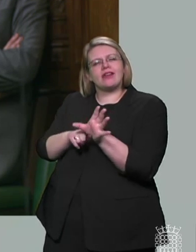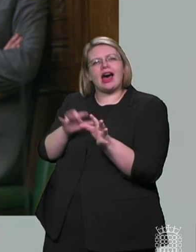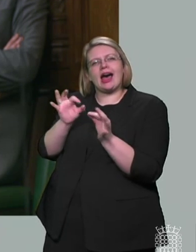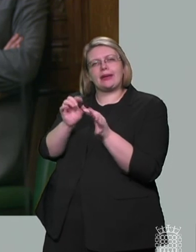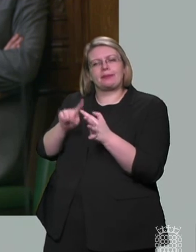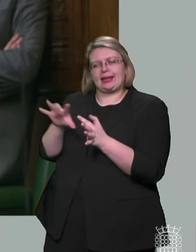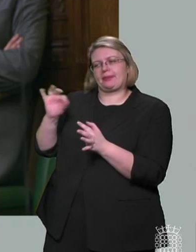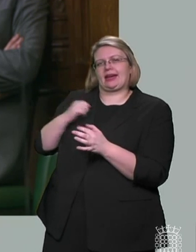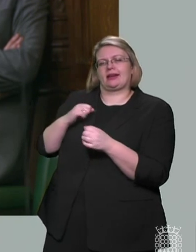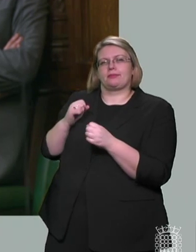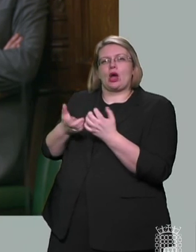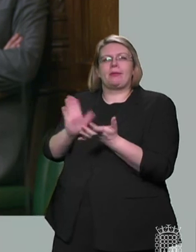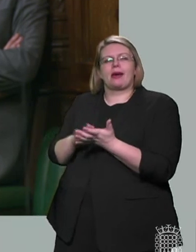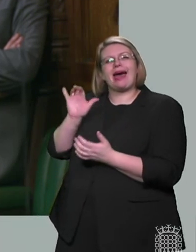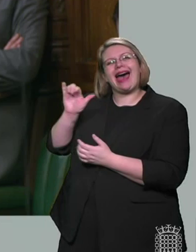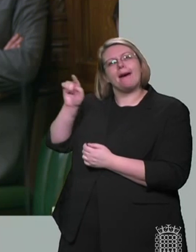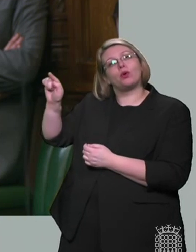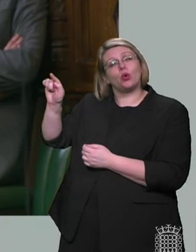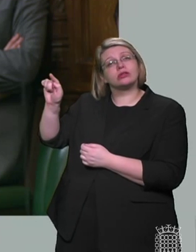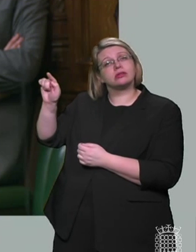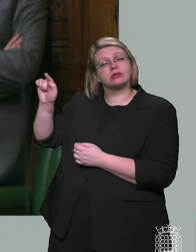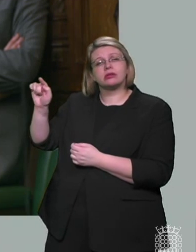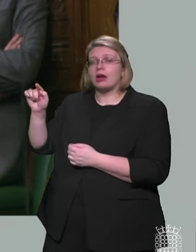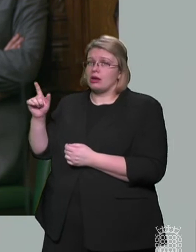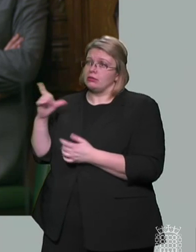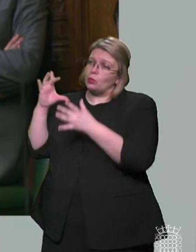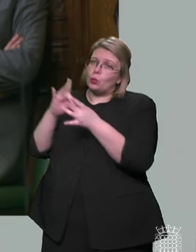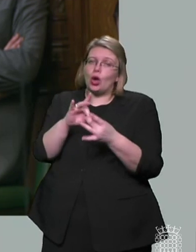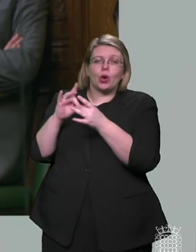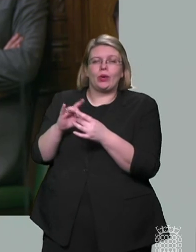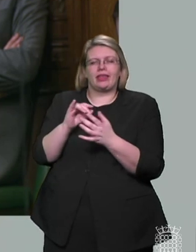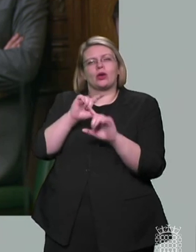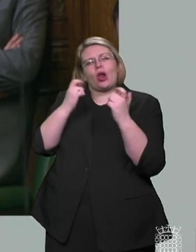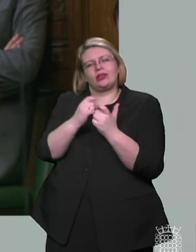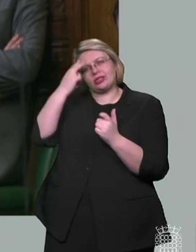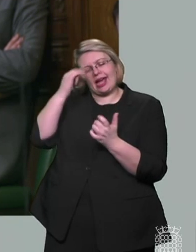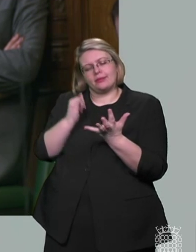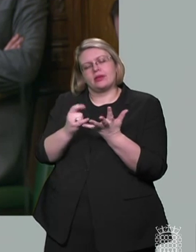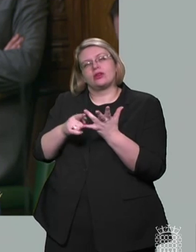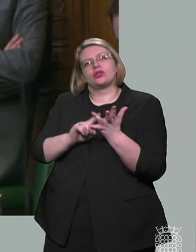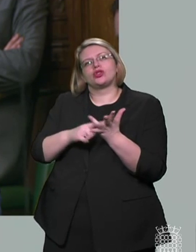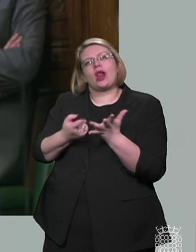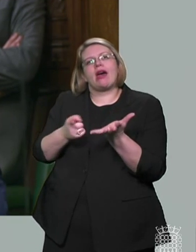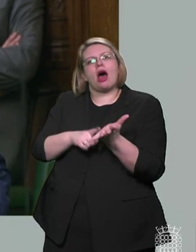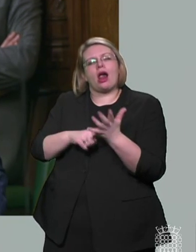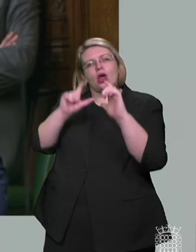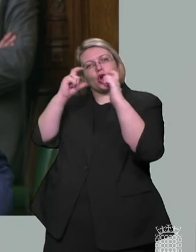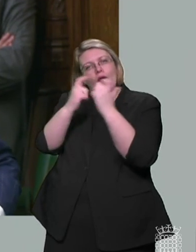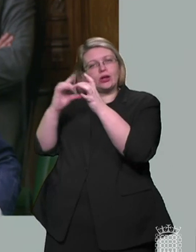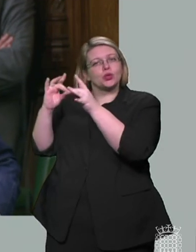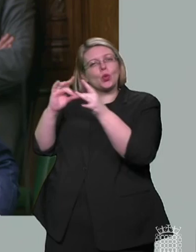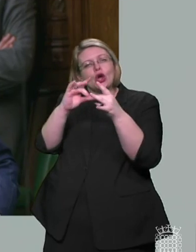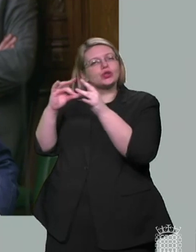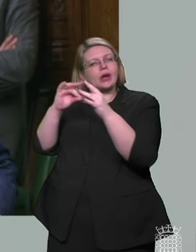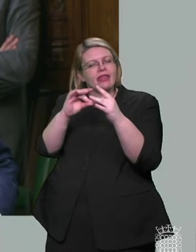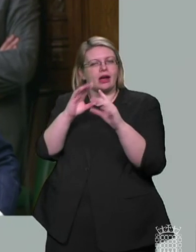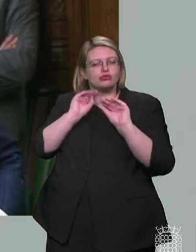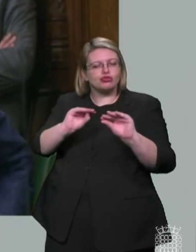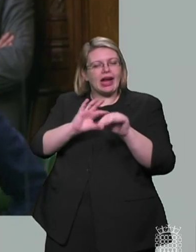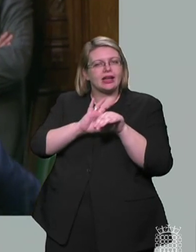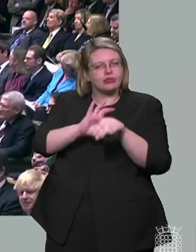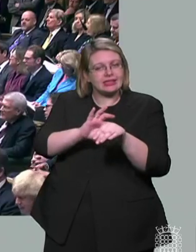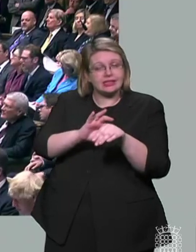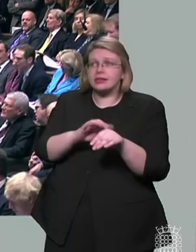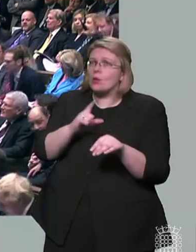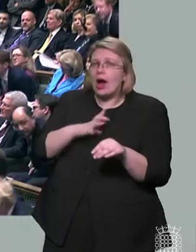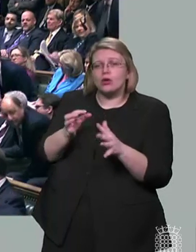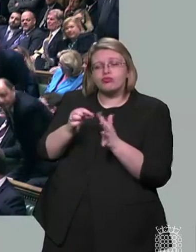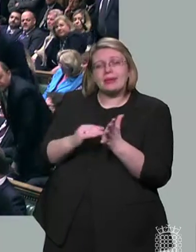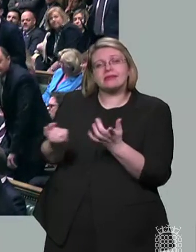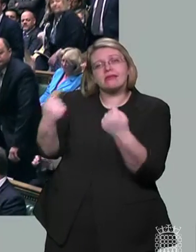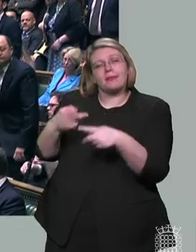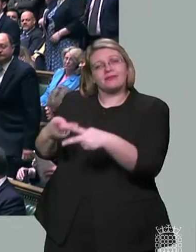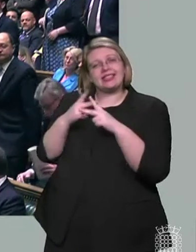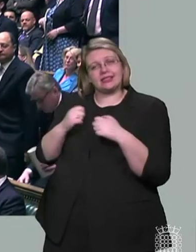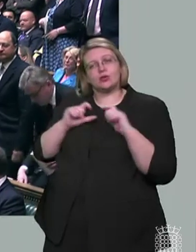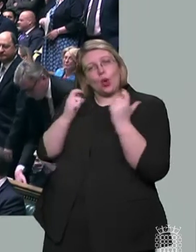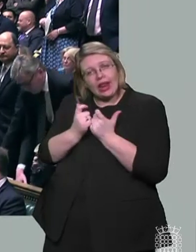Will the Prime Minister take up my invitation to visit Solihull College and meet these wonderful apprentices and then also visit Birmingham Airport to see how the aviation industry is recovering from the pandemic?